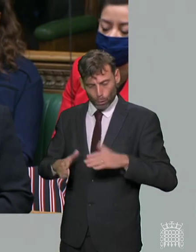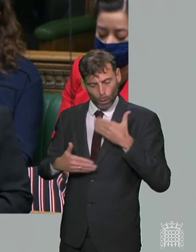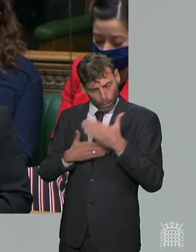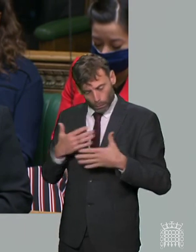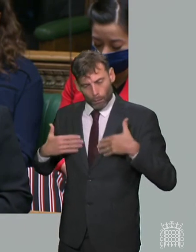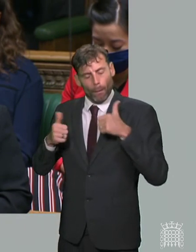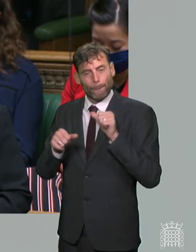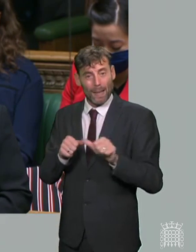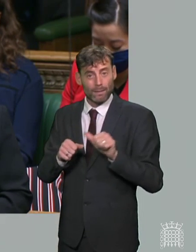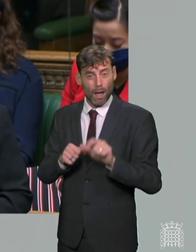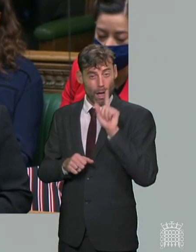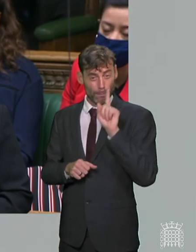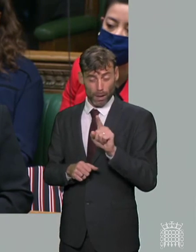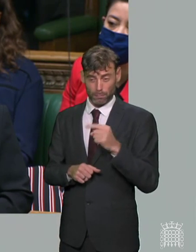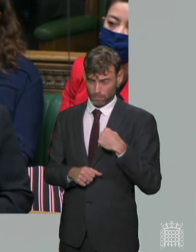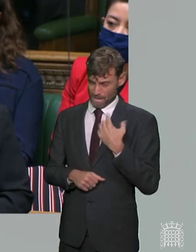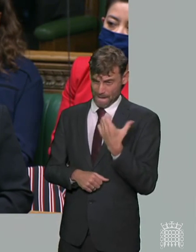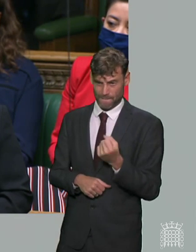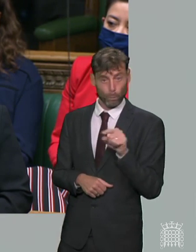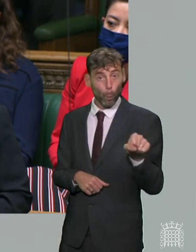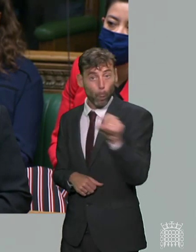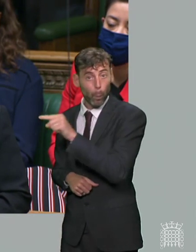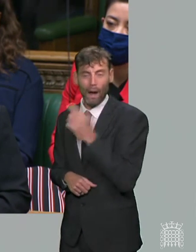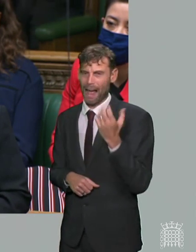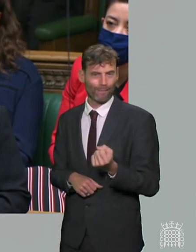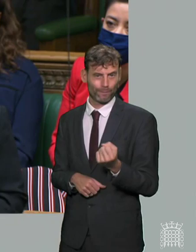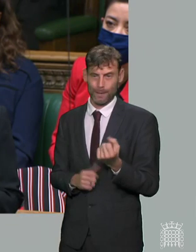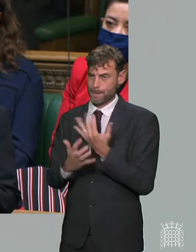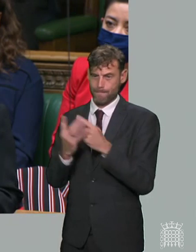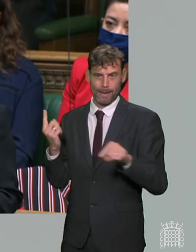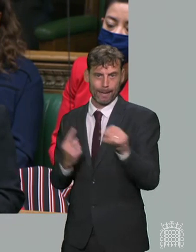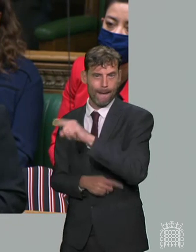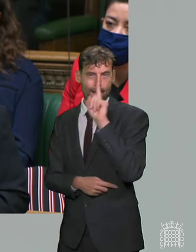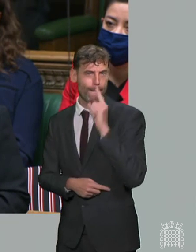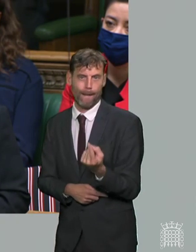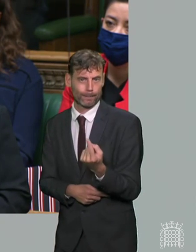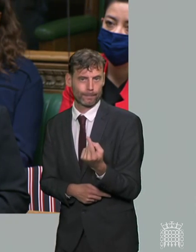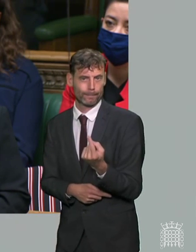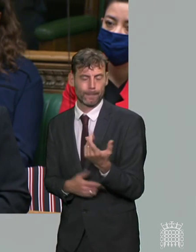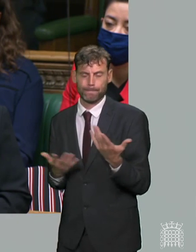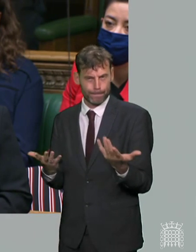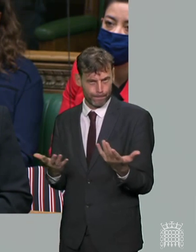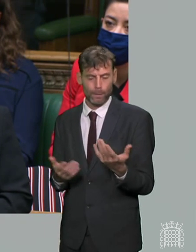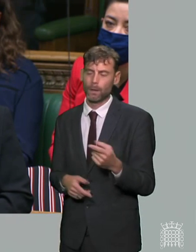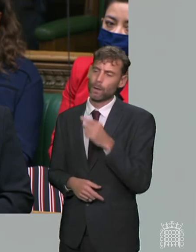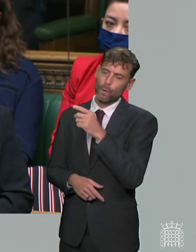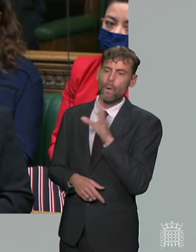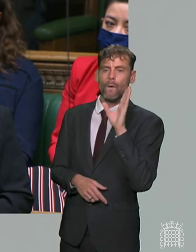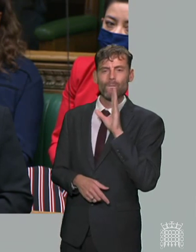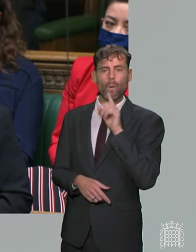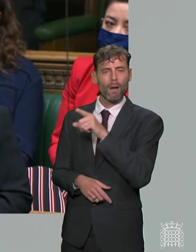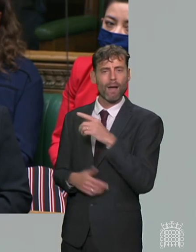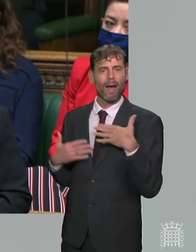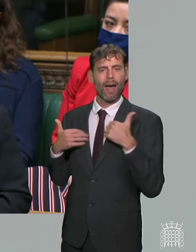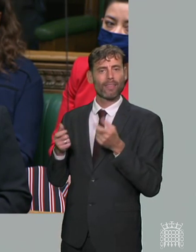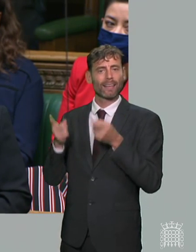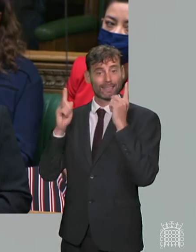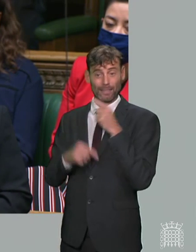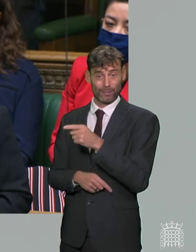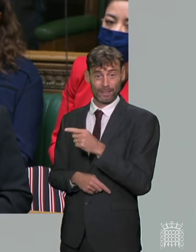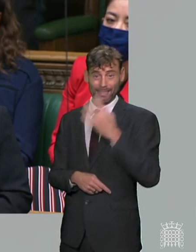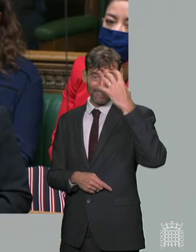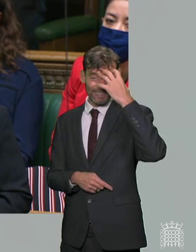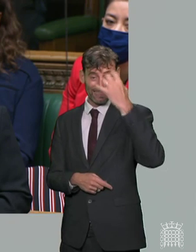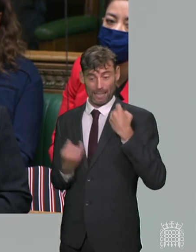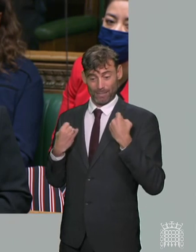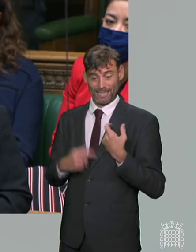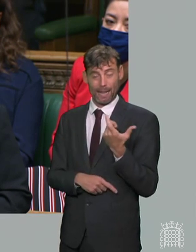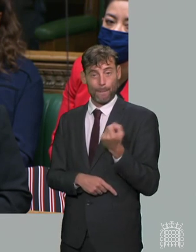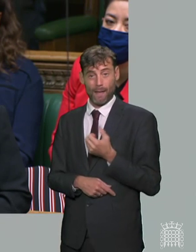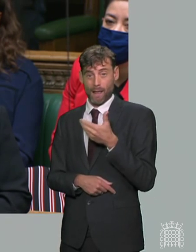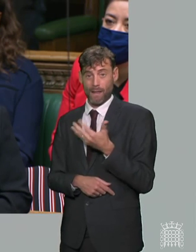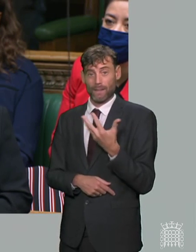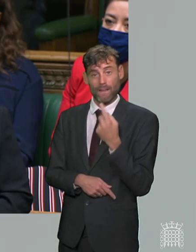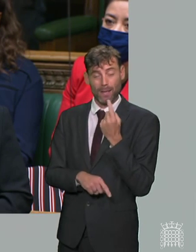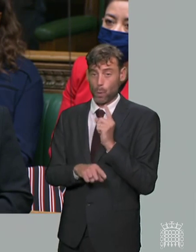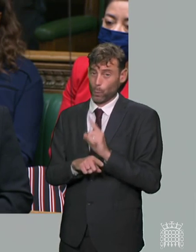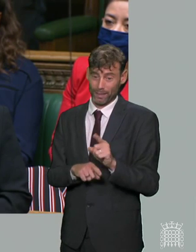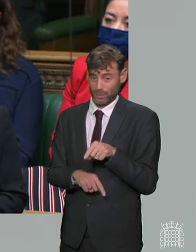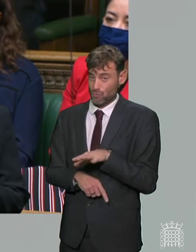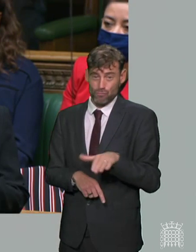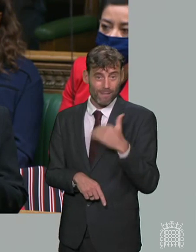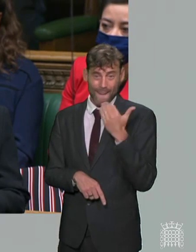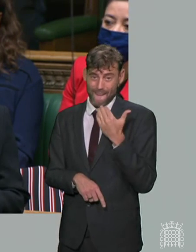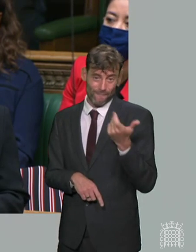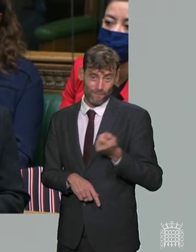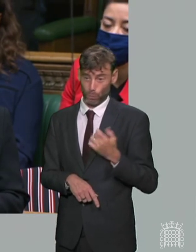Far too many people cannot take the time off that they need because, by the former Health Secretary’s own admission, statutory sick pay at £95 a week is not enough to live on.